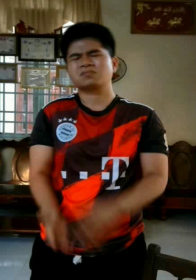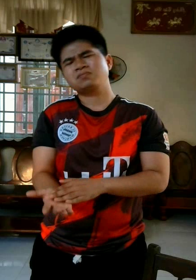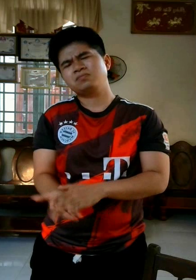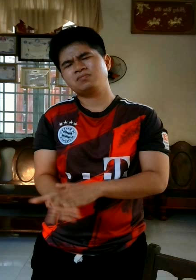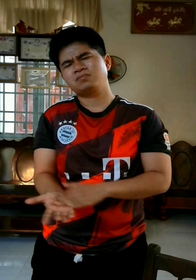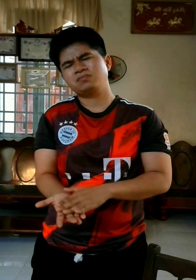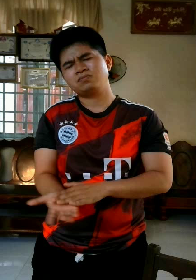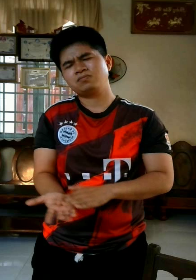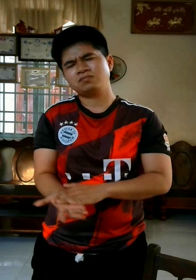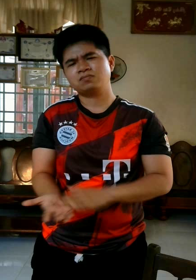xin loi